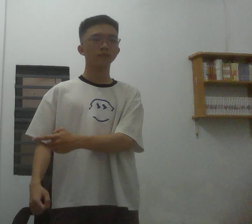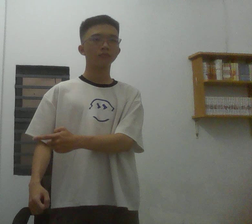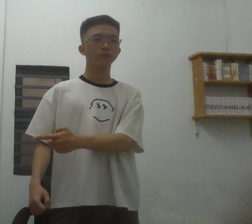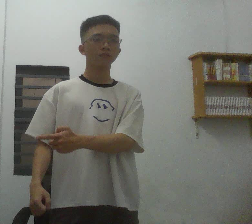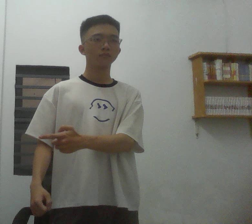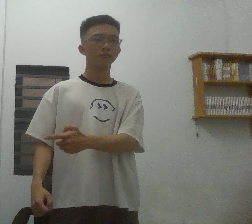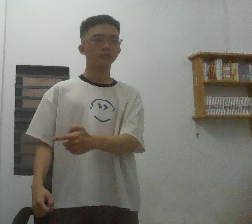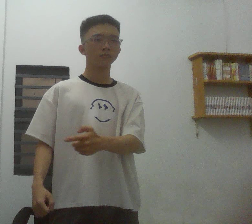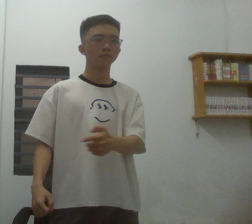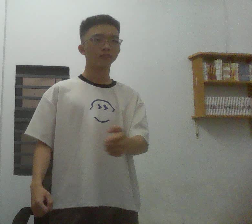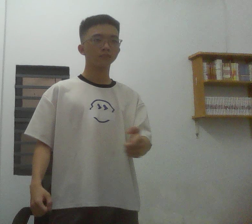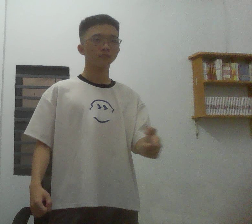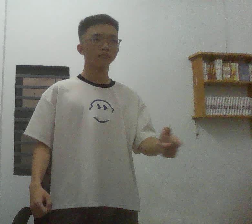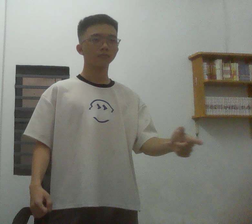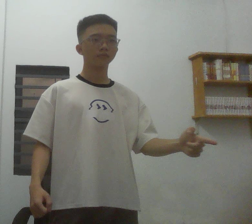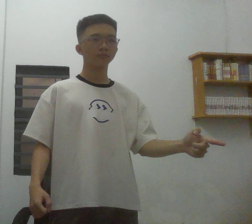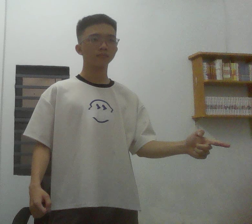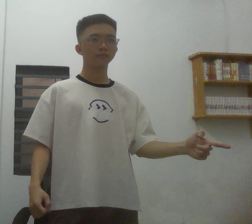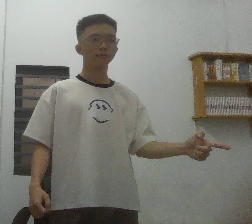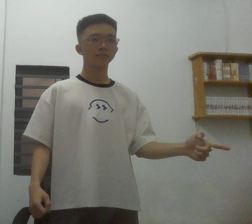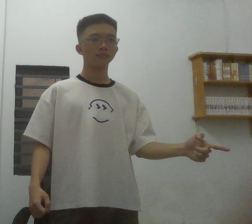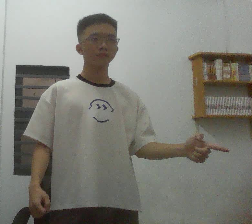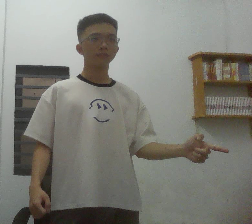cac ban